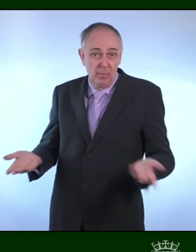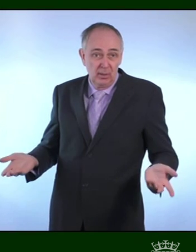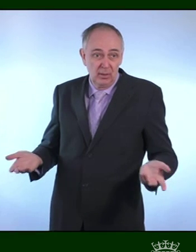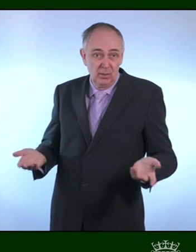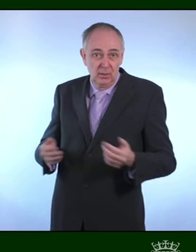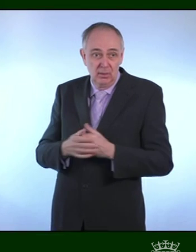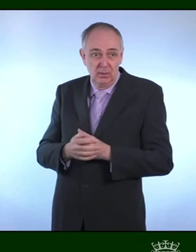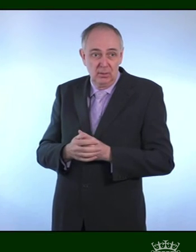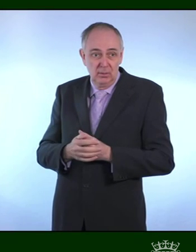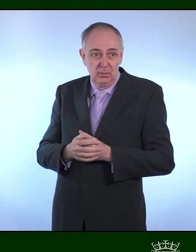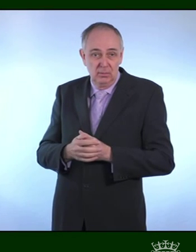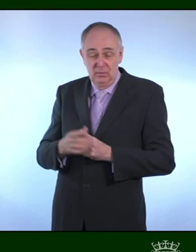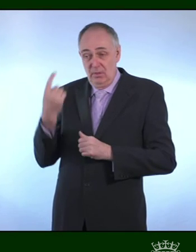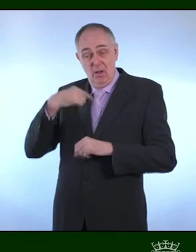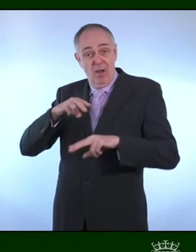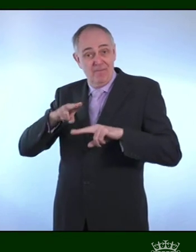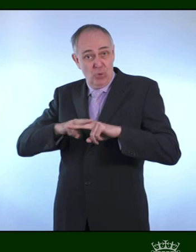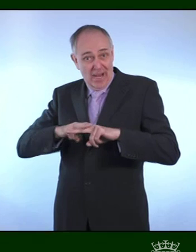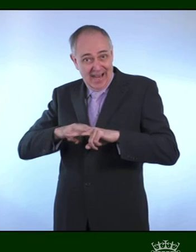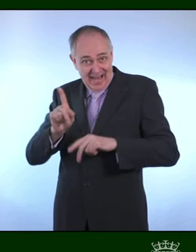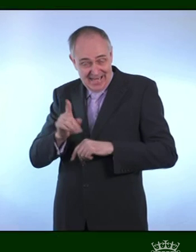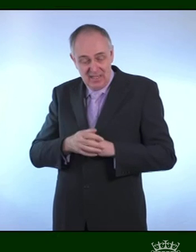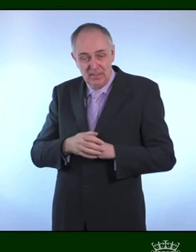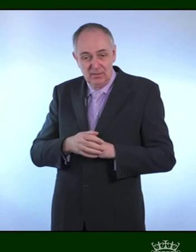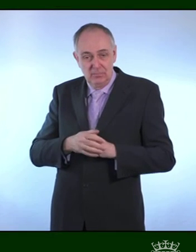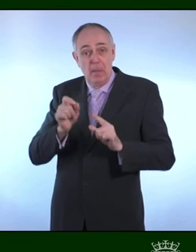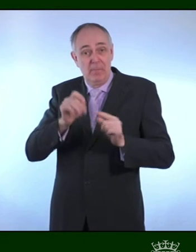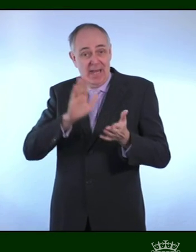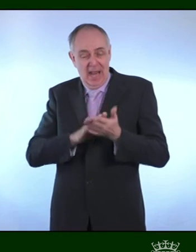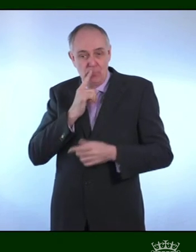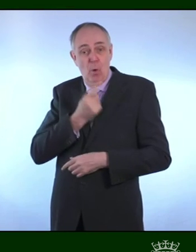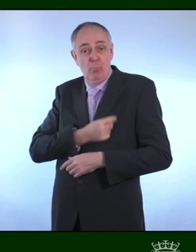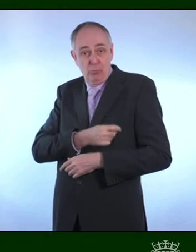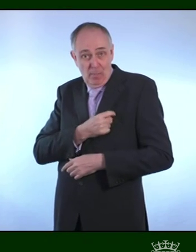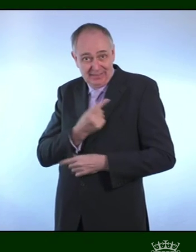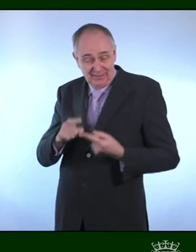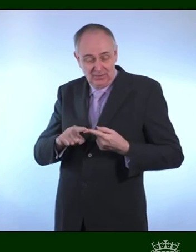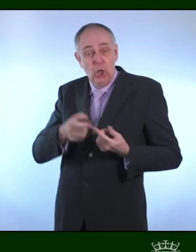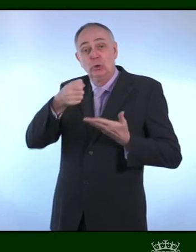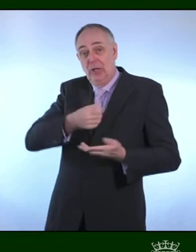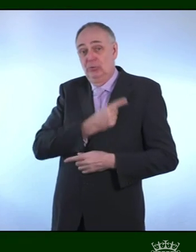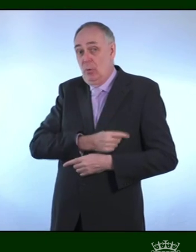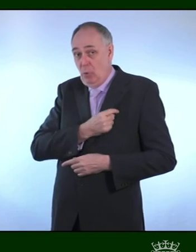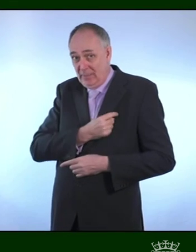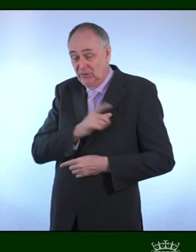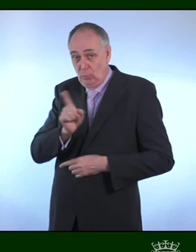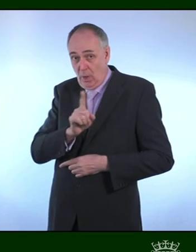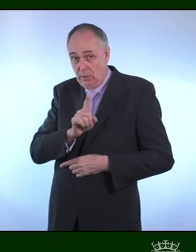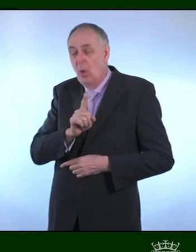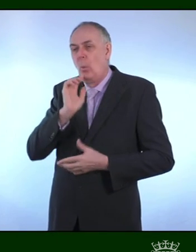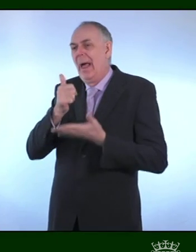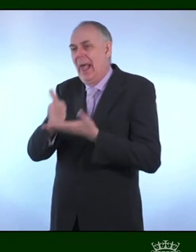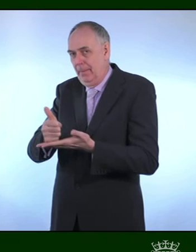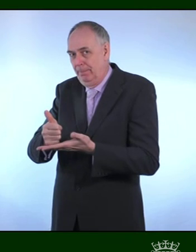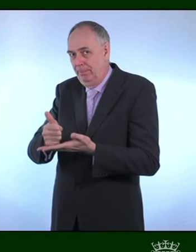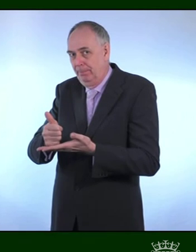Last Friday, the Prime Minister and his Chancellor promised the self-employed that help was coming.